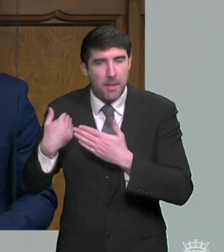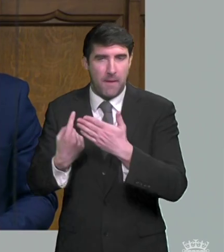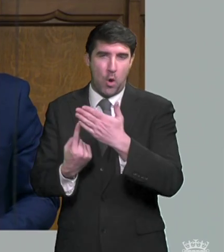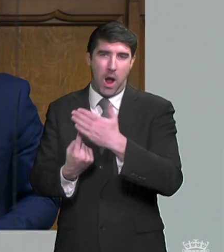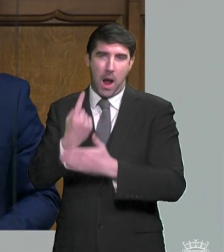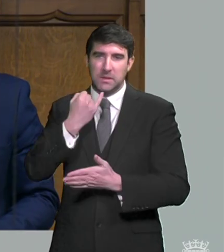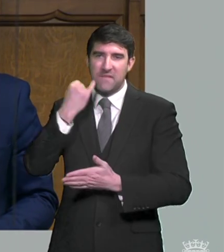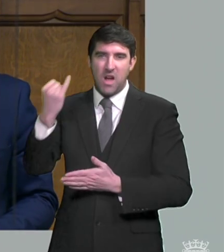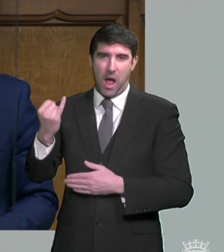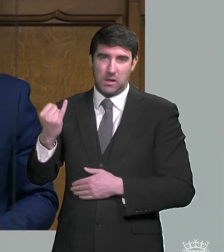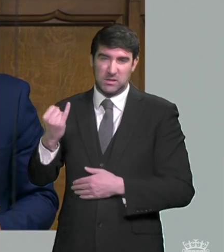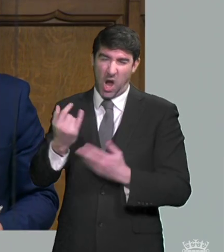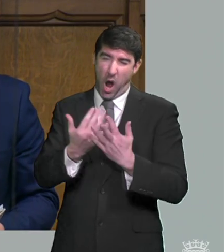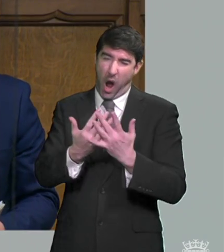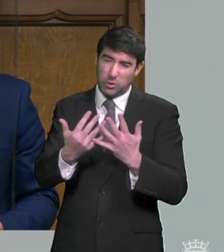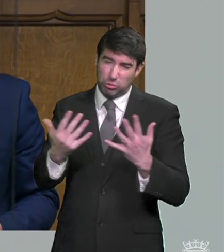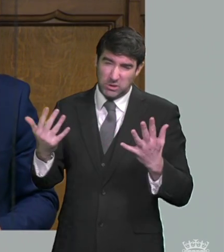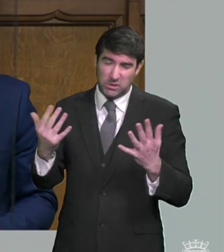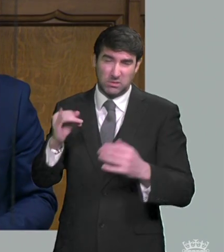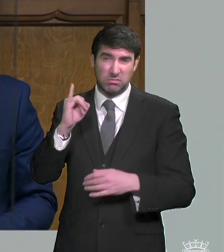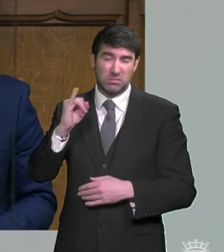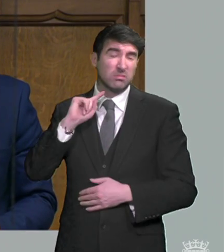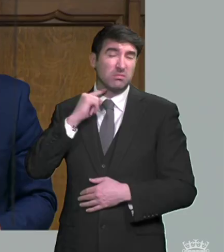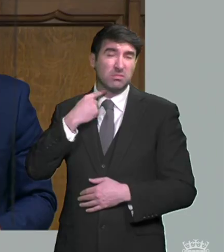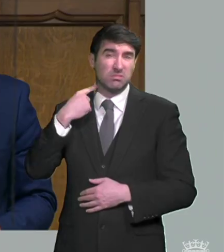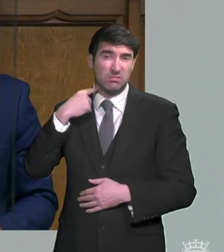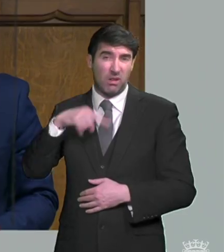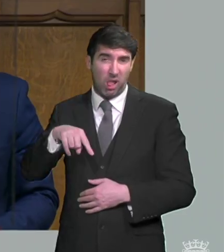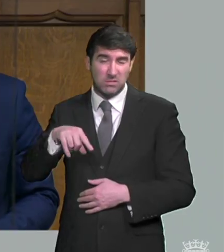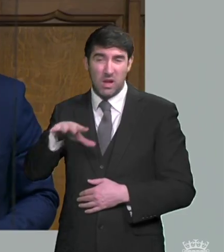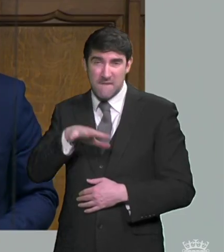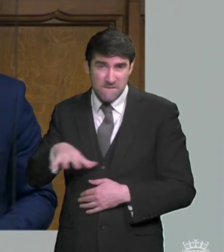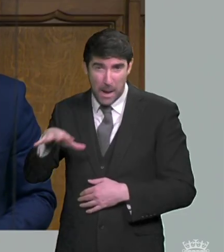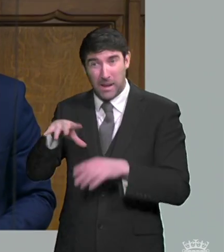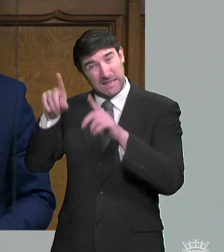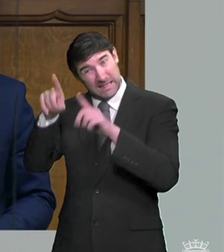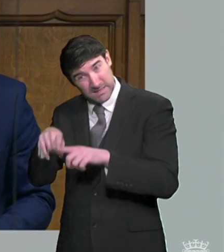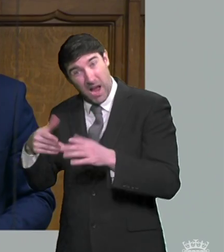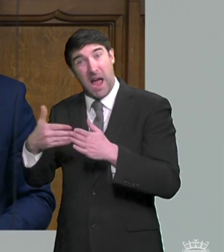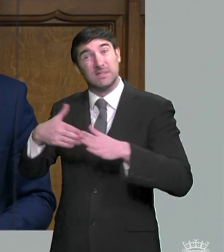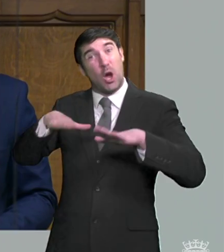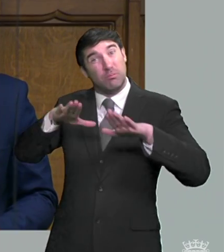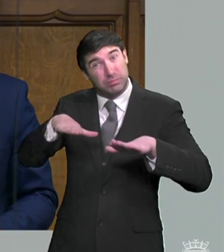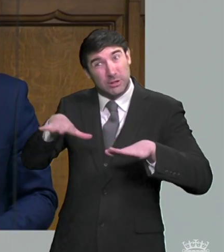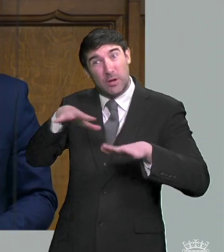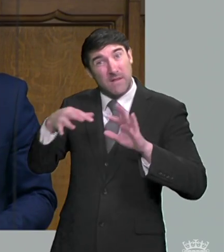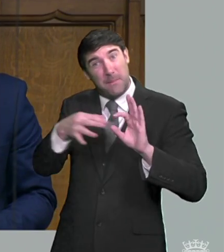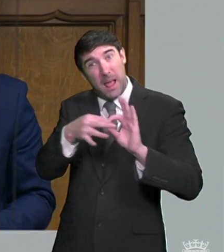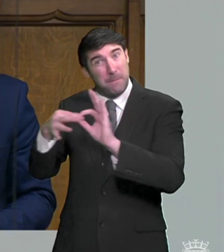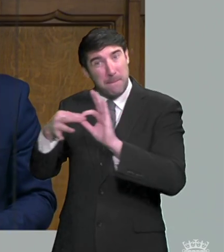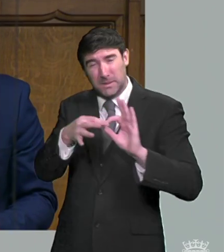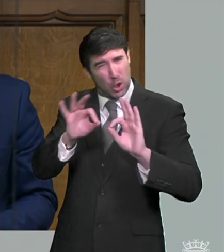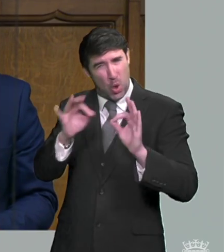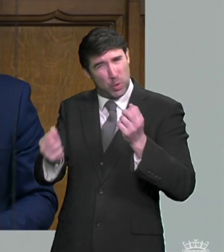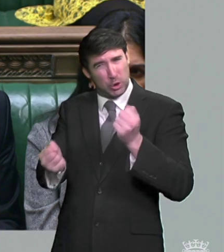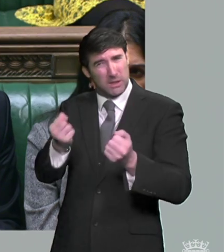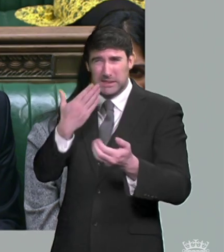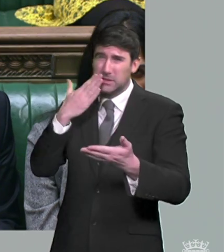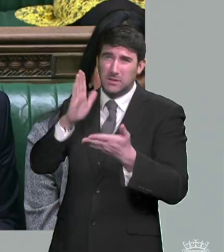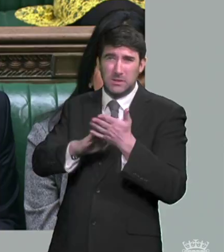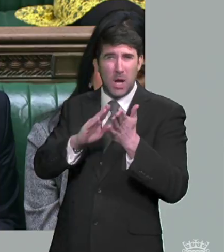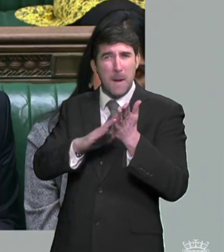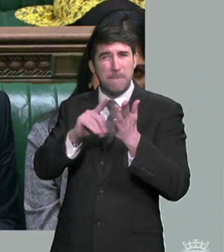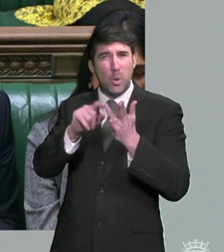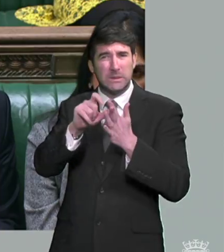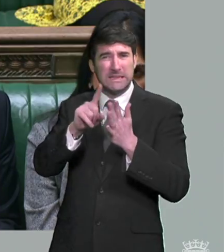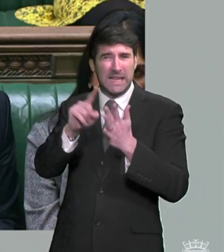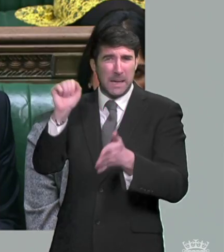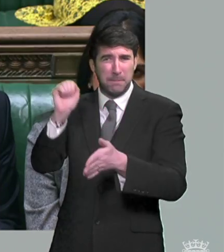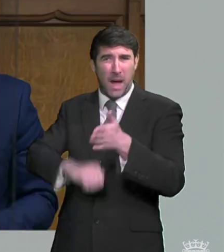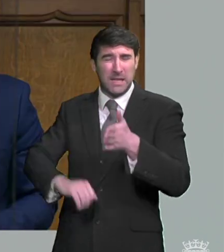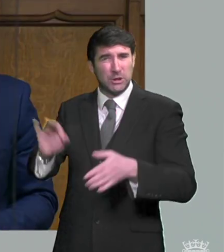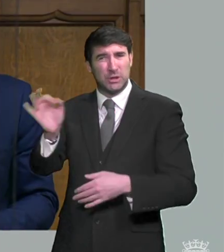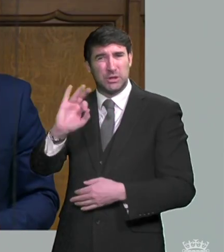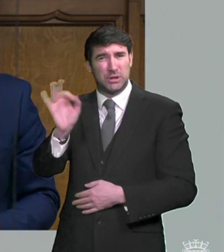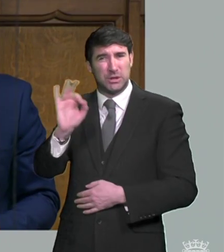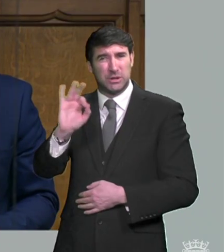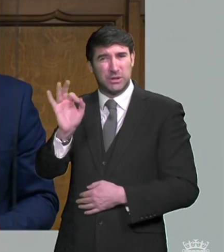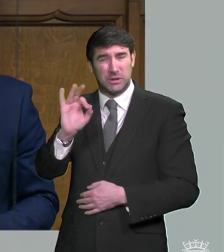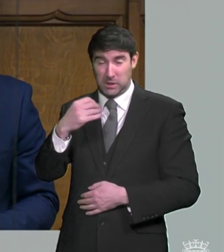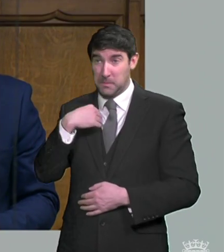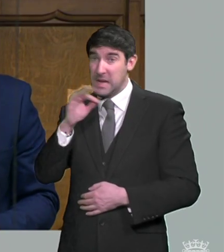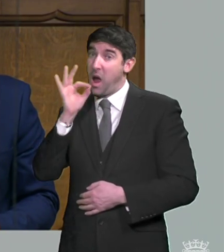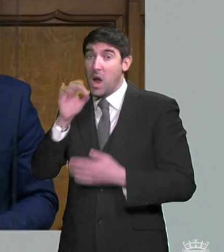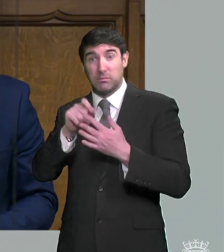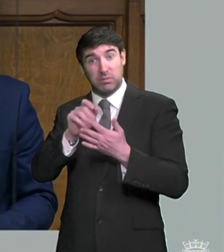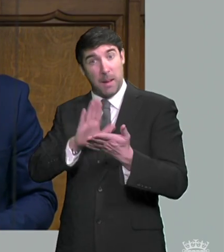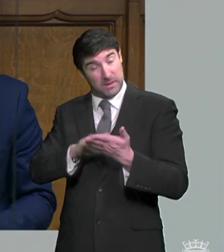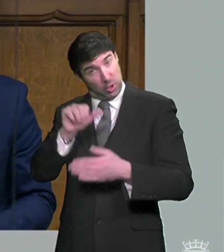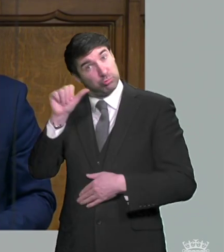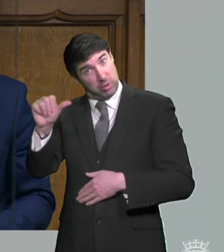Given that hundreds were brutally killed and that families across India and the world, including here in the UK, are still without justice, does the Prime Minister agree with his Foreign Office diplomats that Modi was directly responsible?